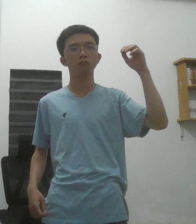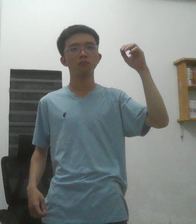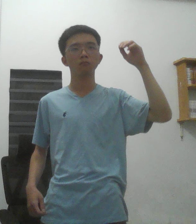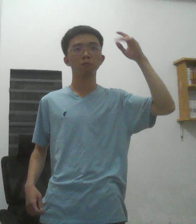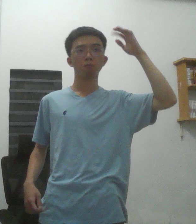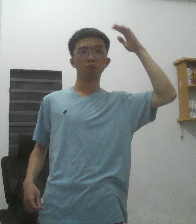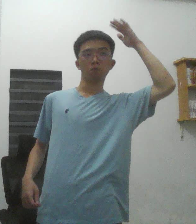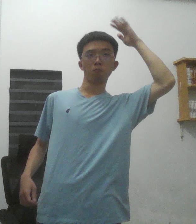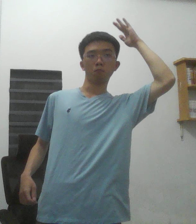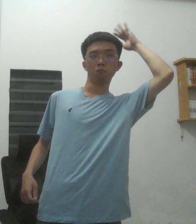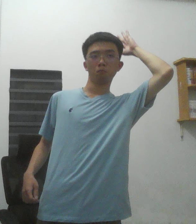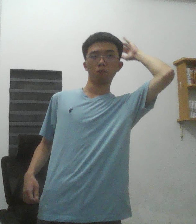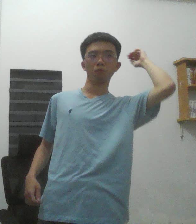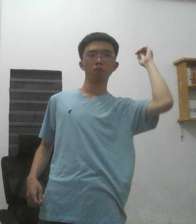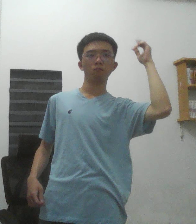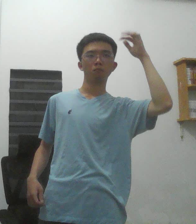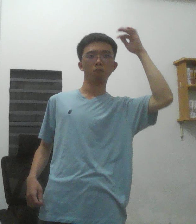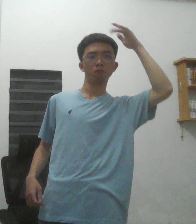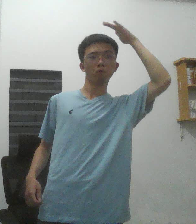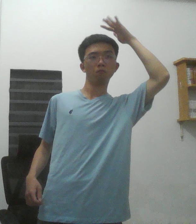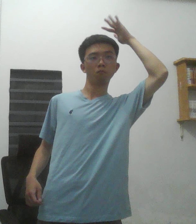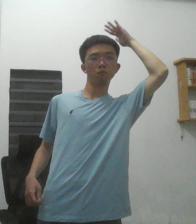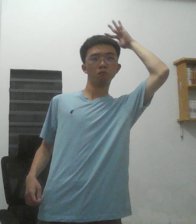vo ly